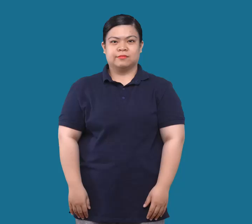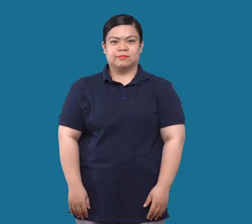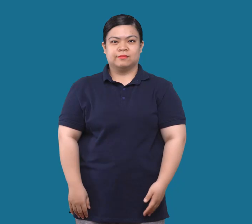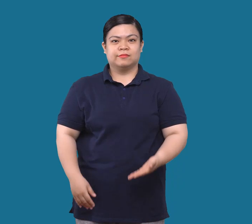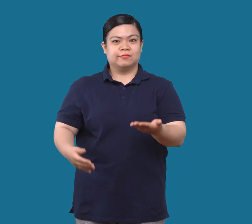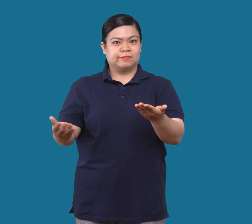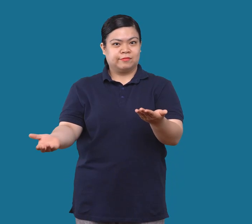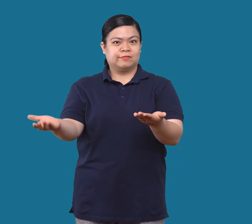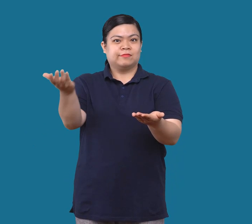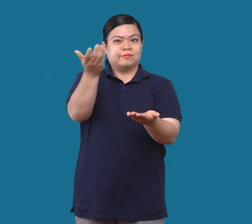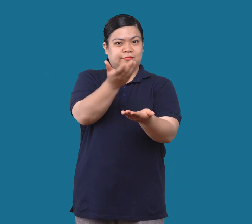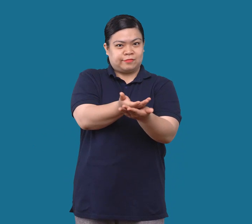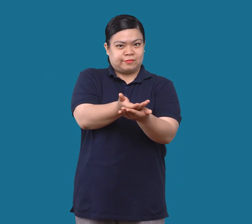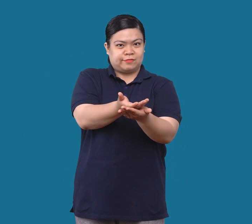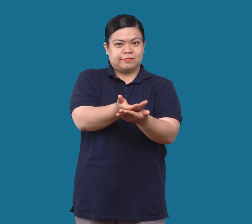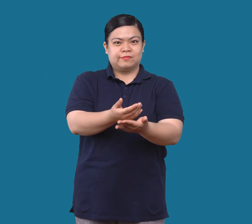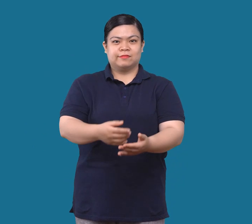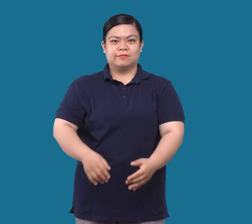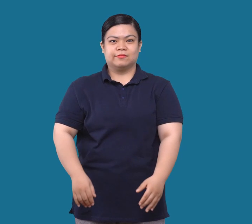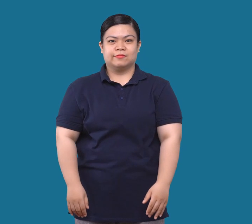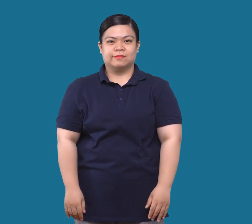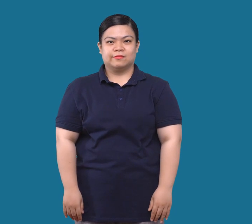rế